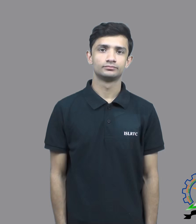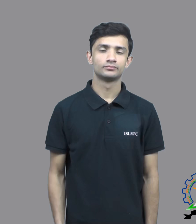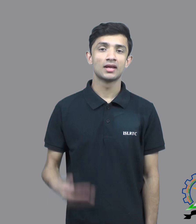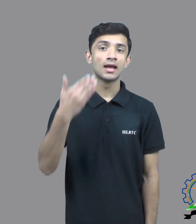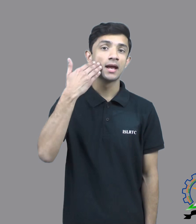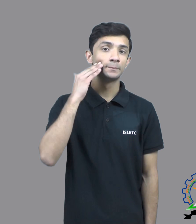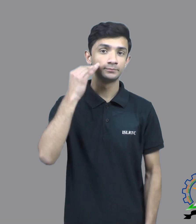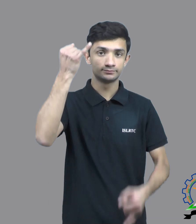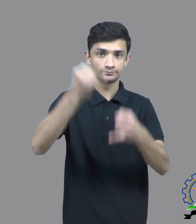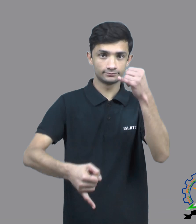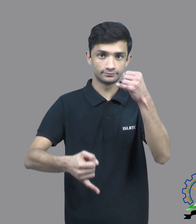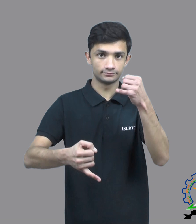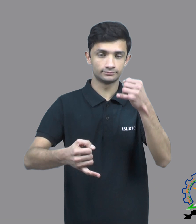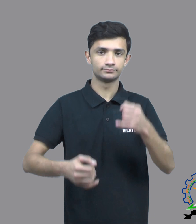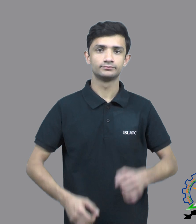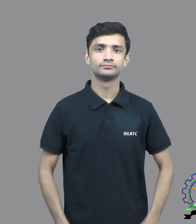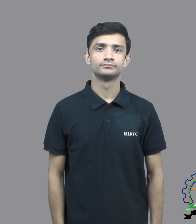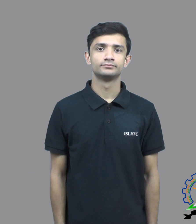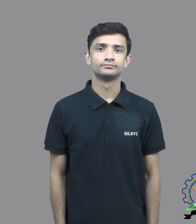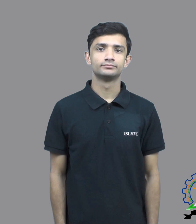Deadline Time Limit